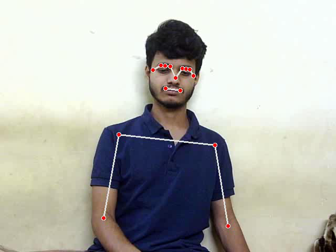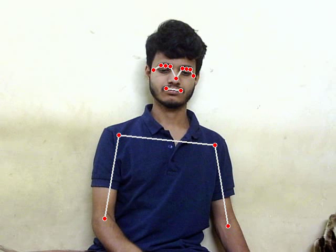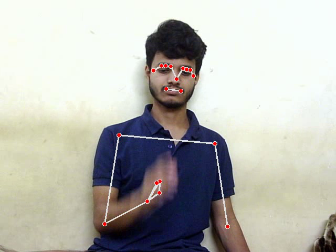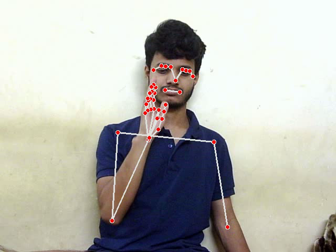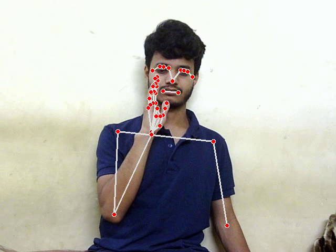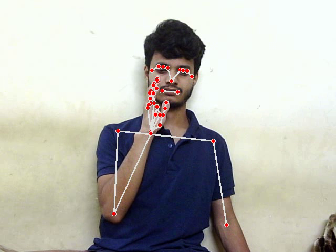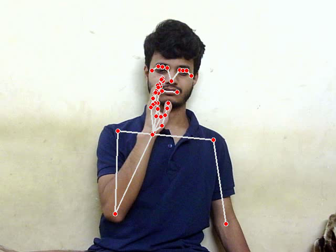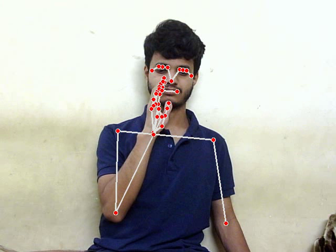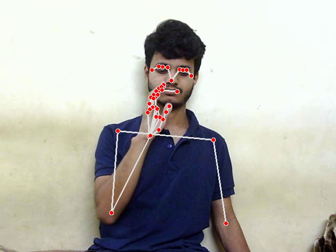mother